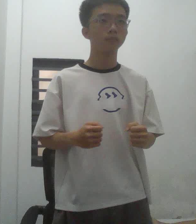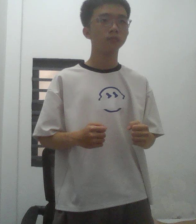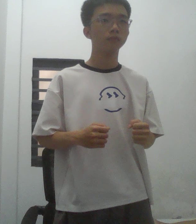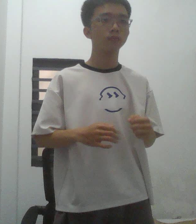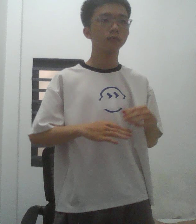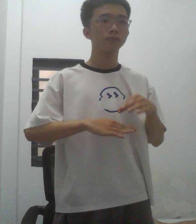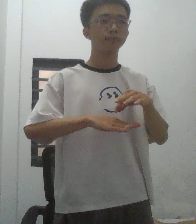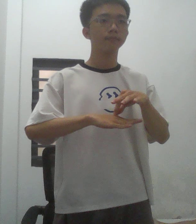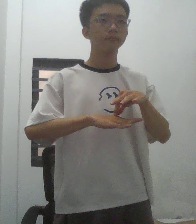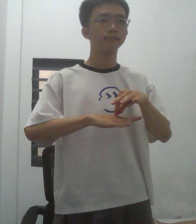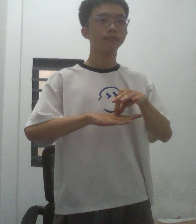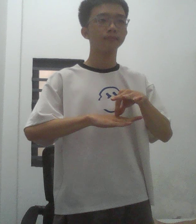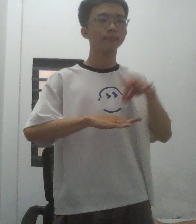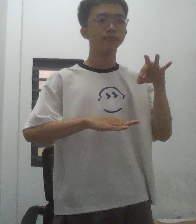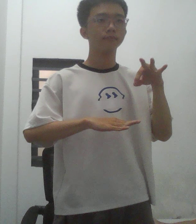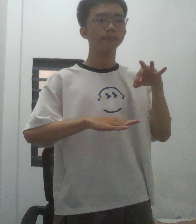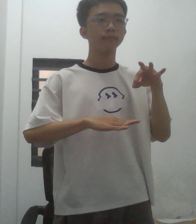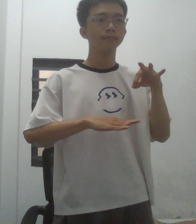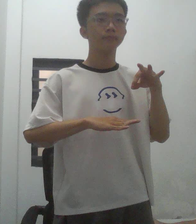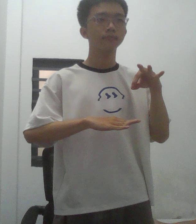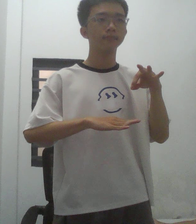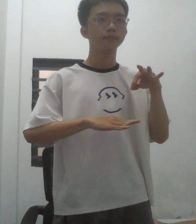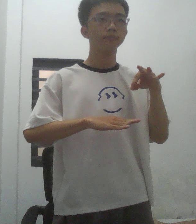tuan